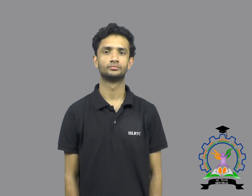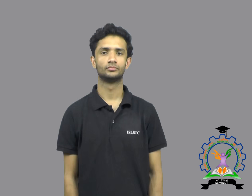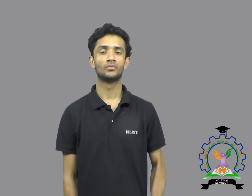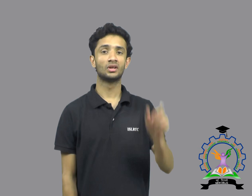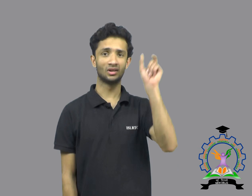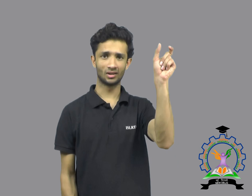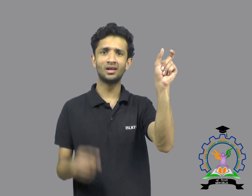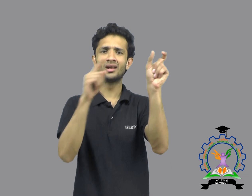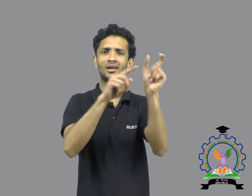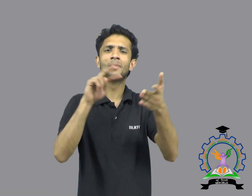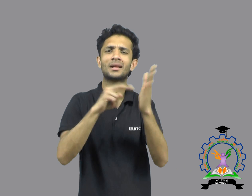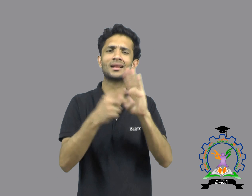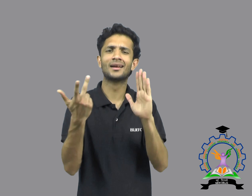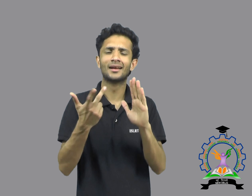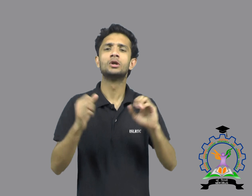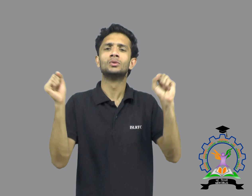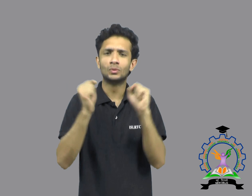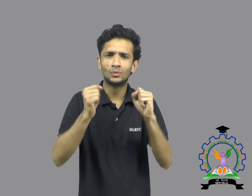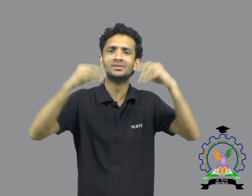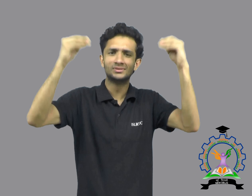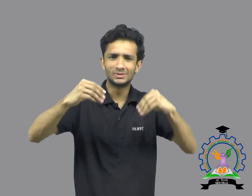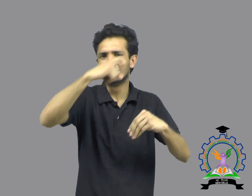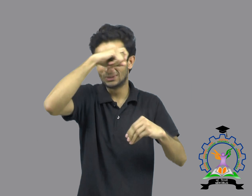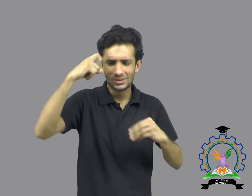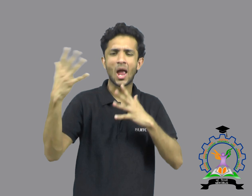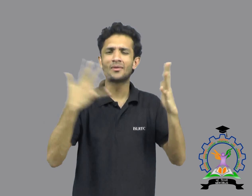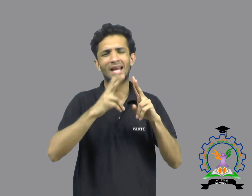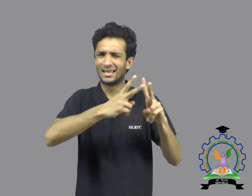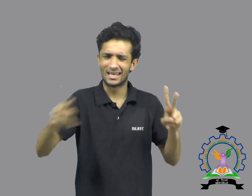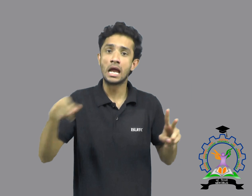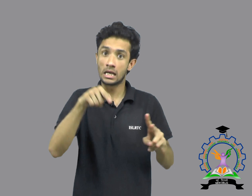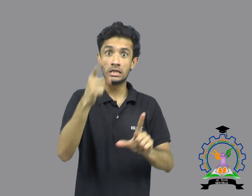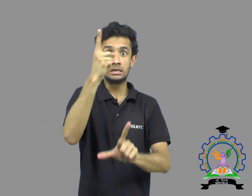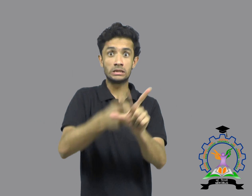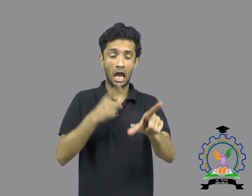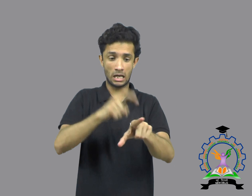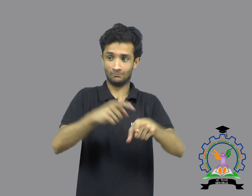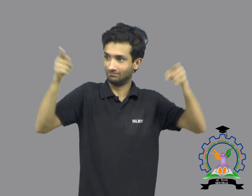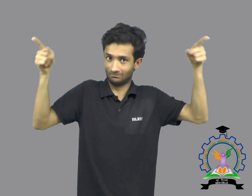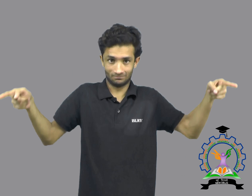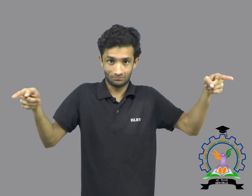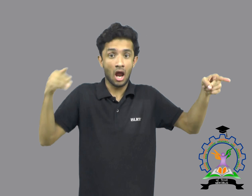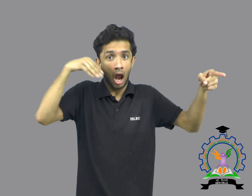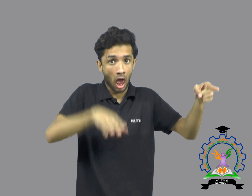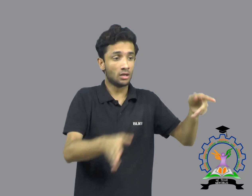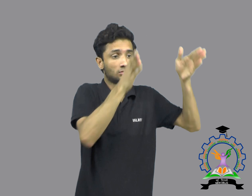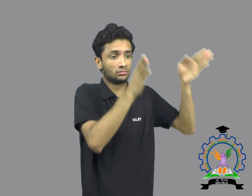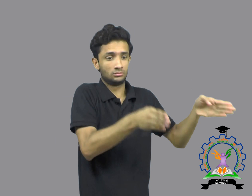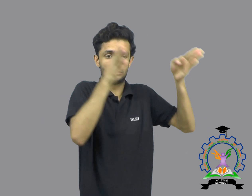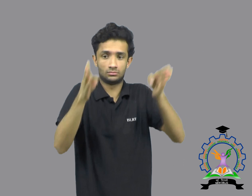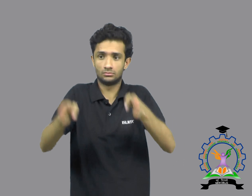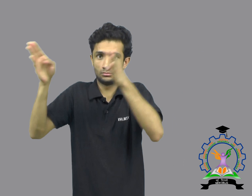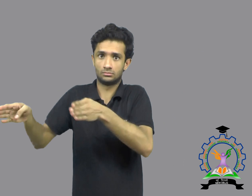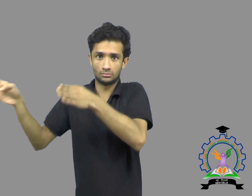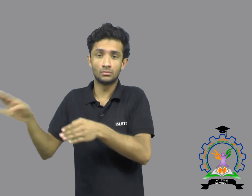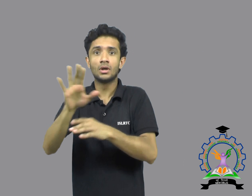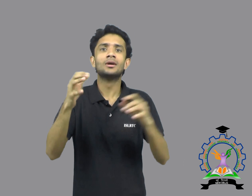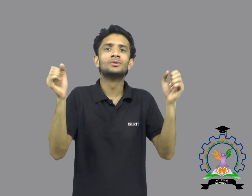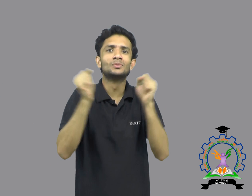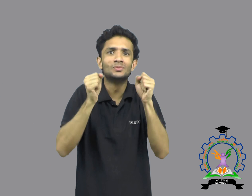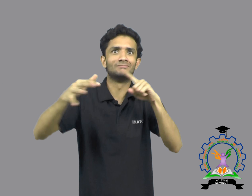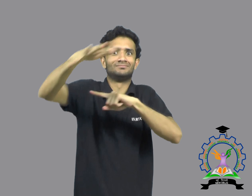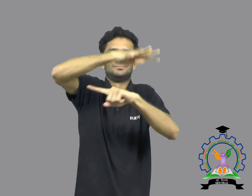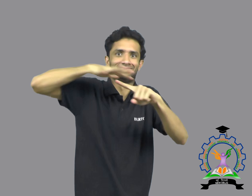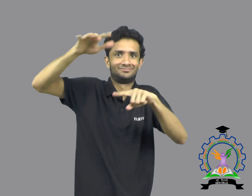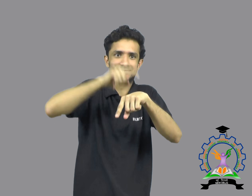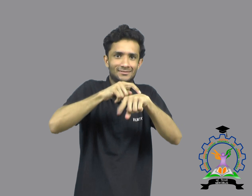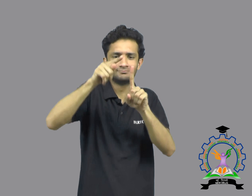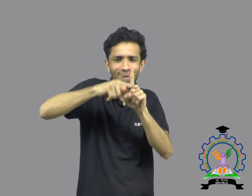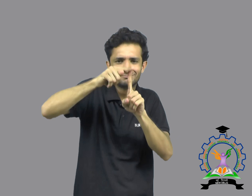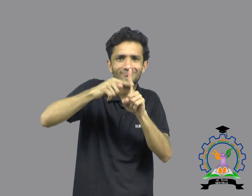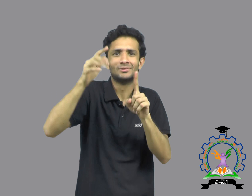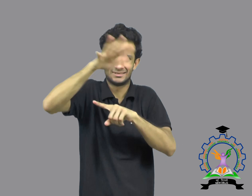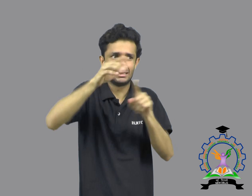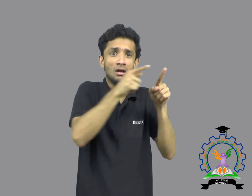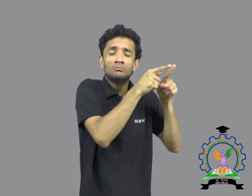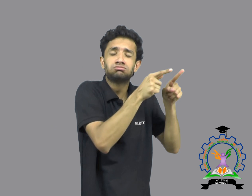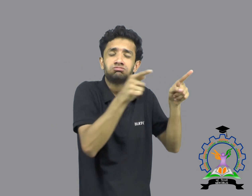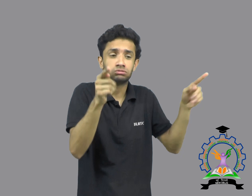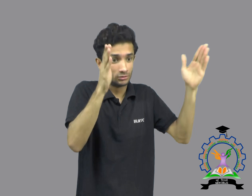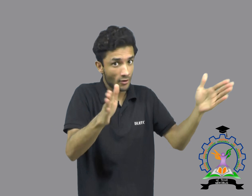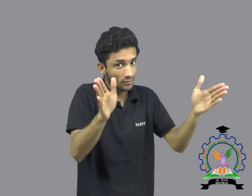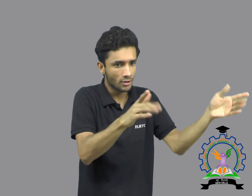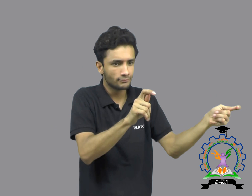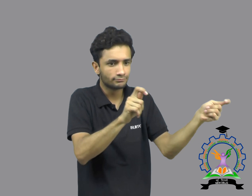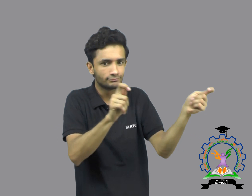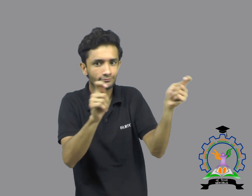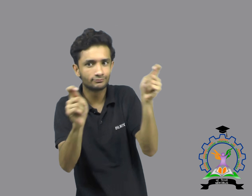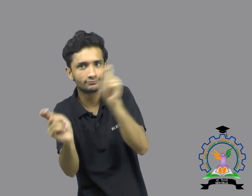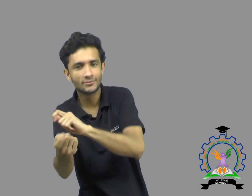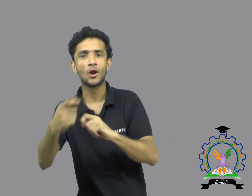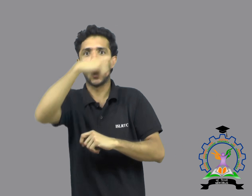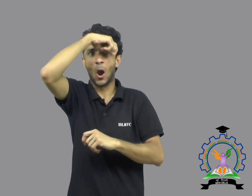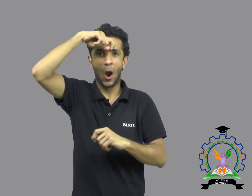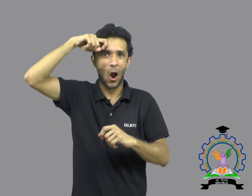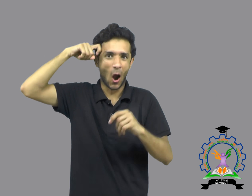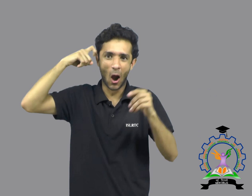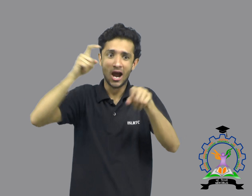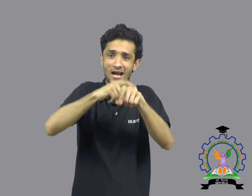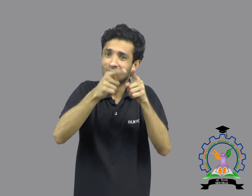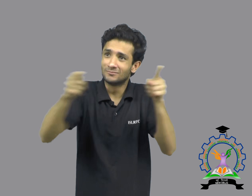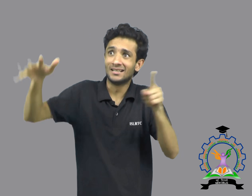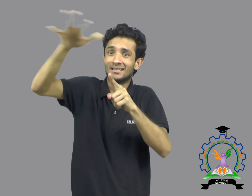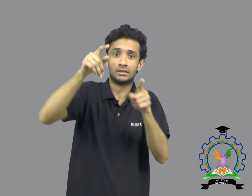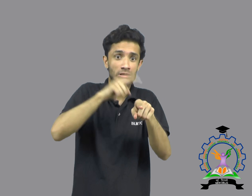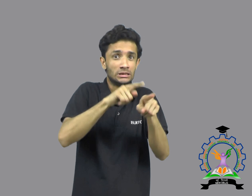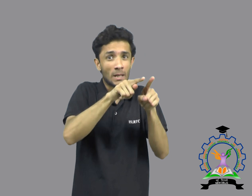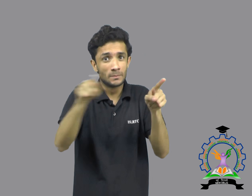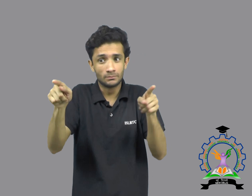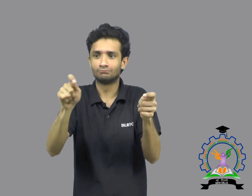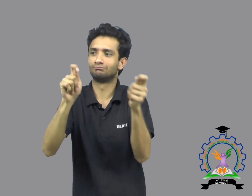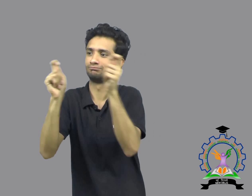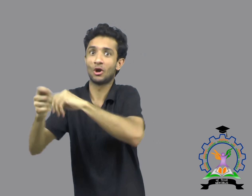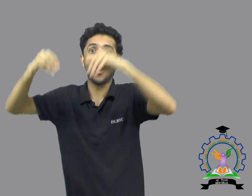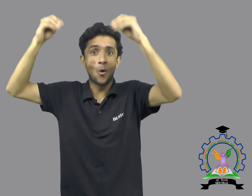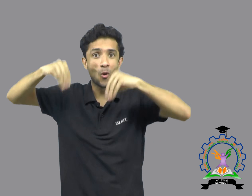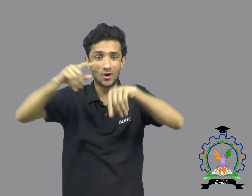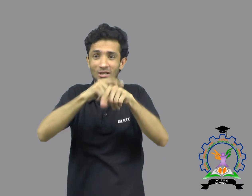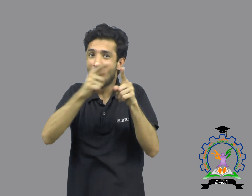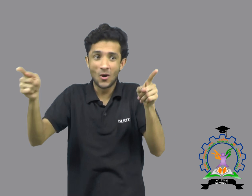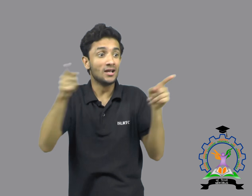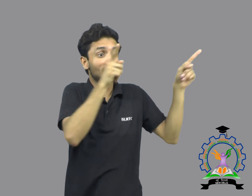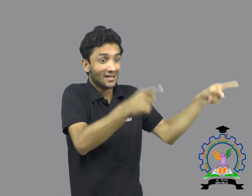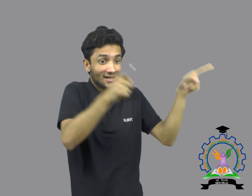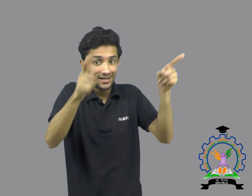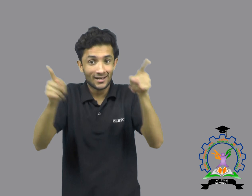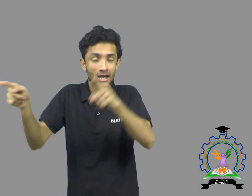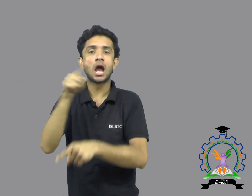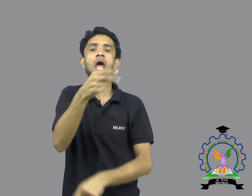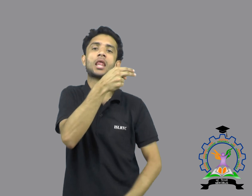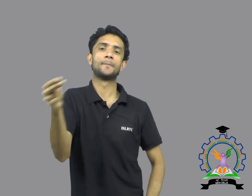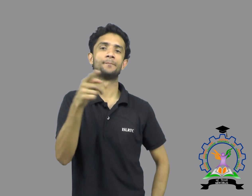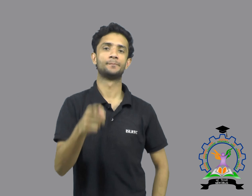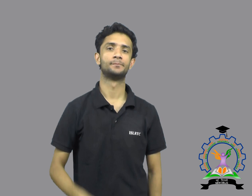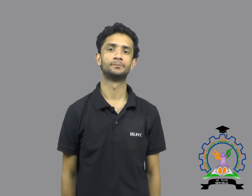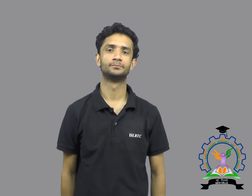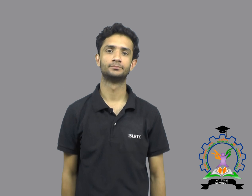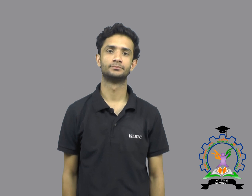Seasons